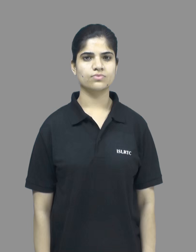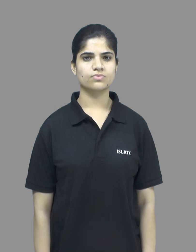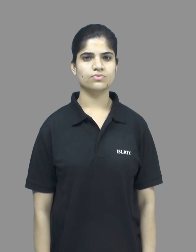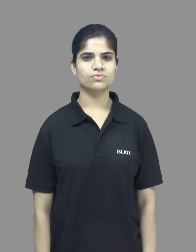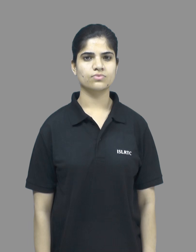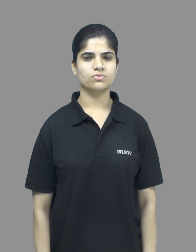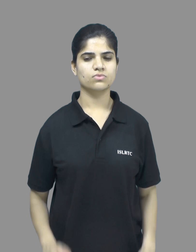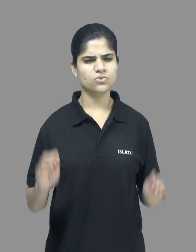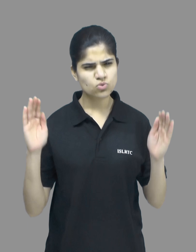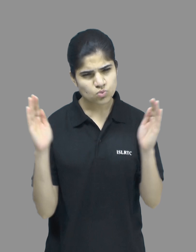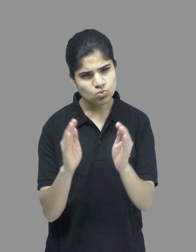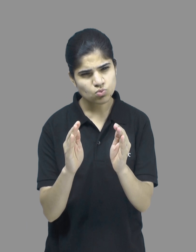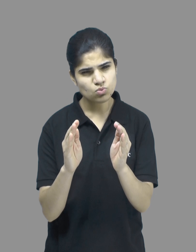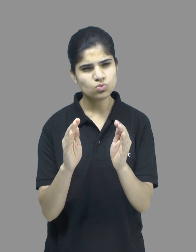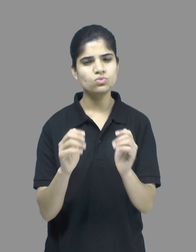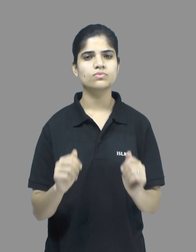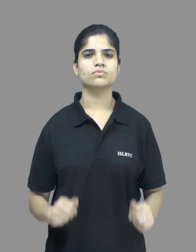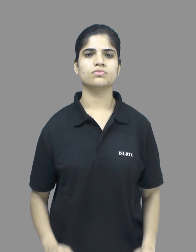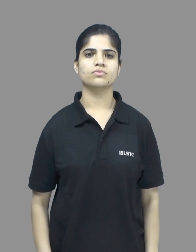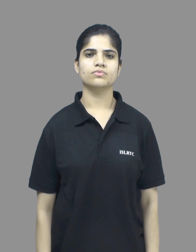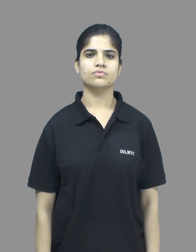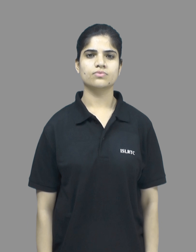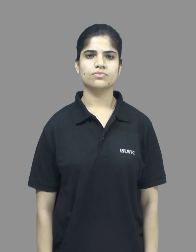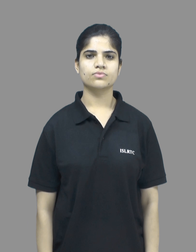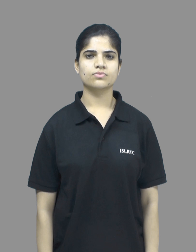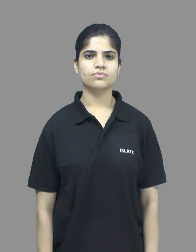Small